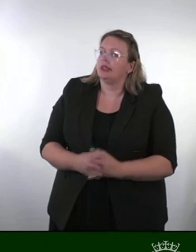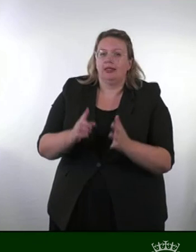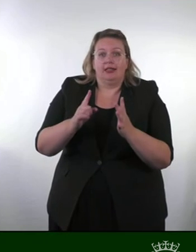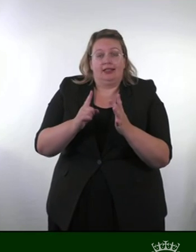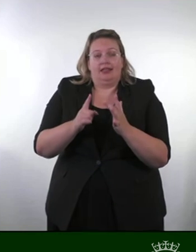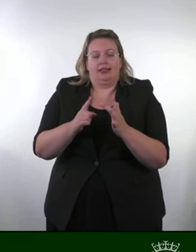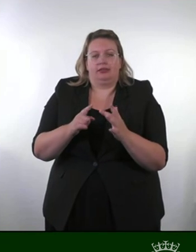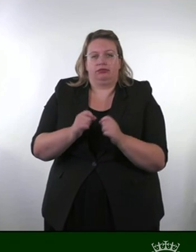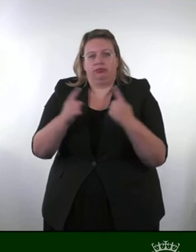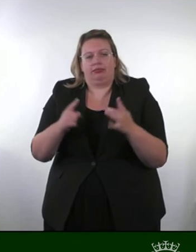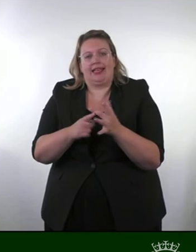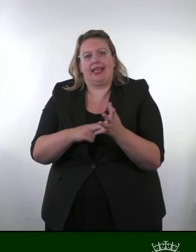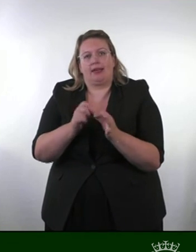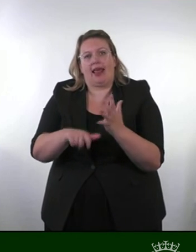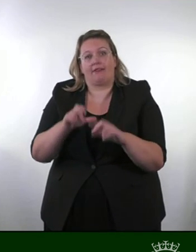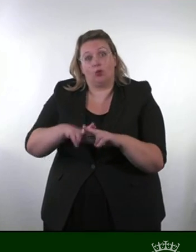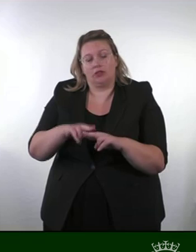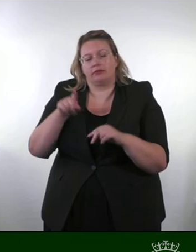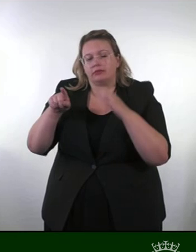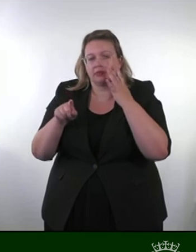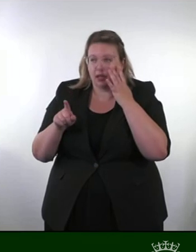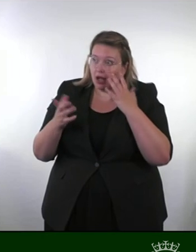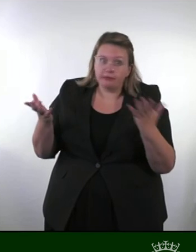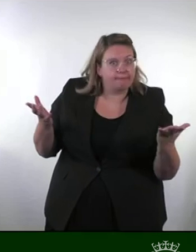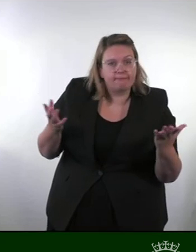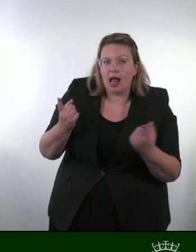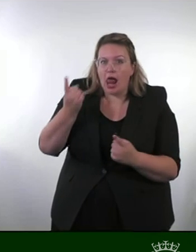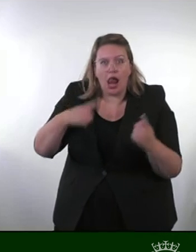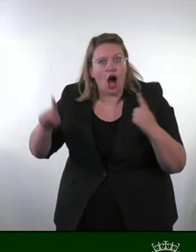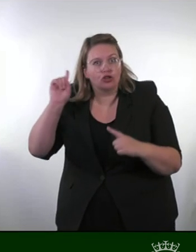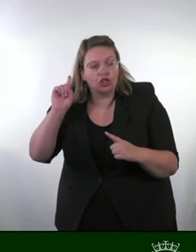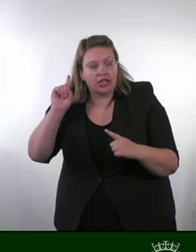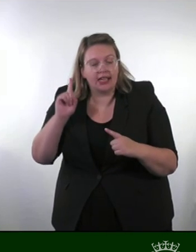Of course, we saw the Prime Minister breaking the law last year with the Prorogation of Parliament.